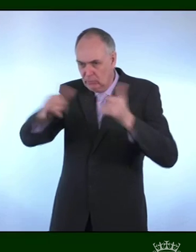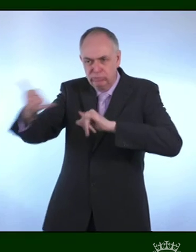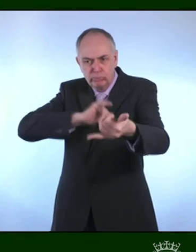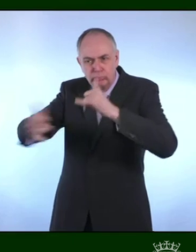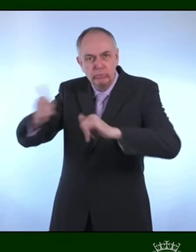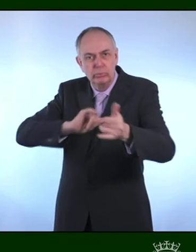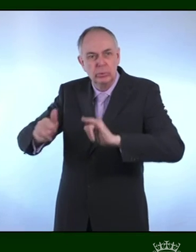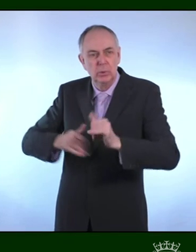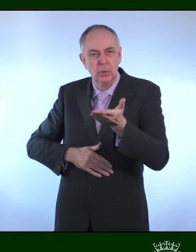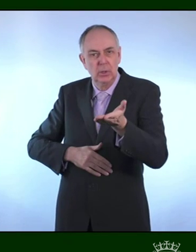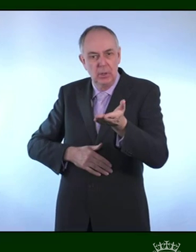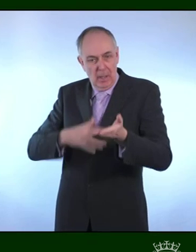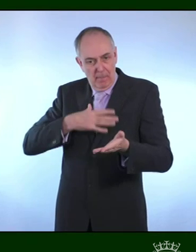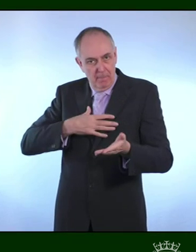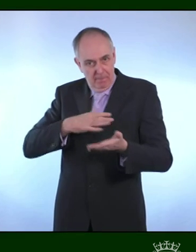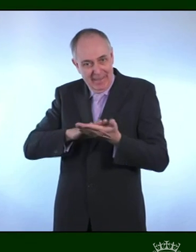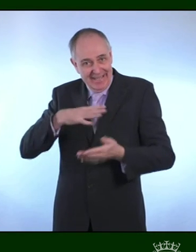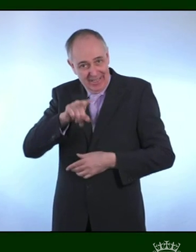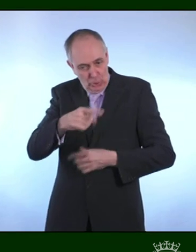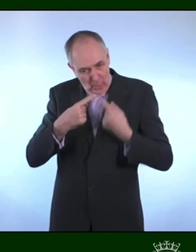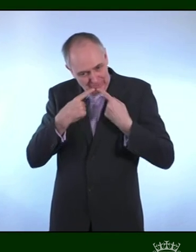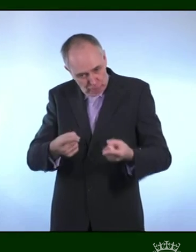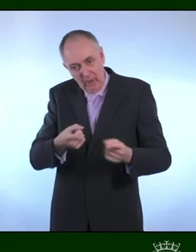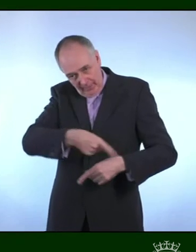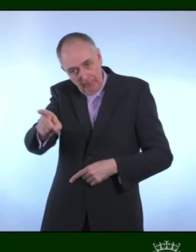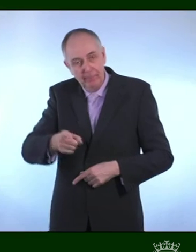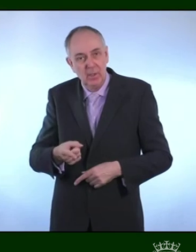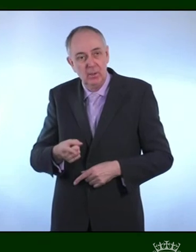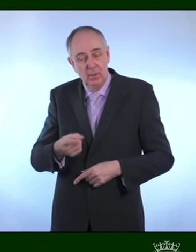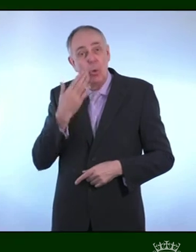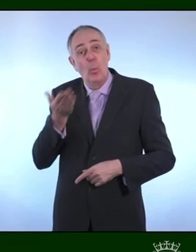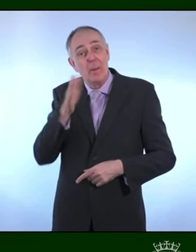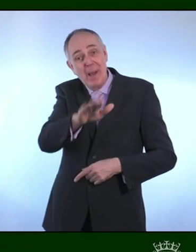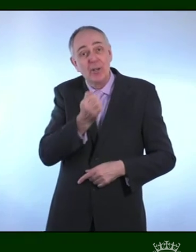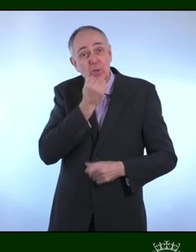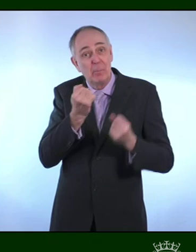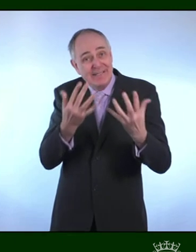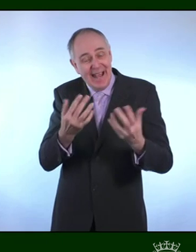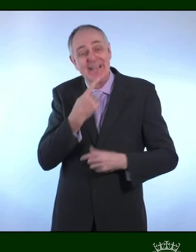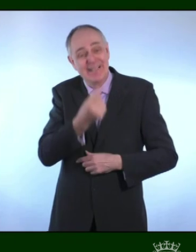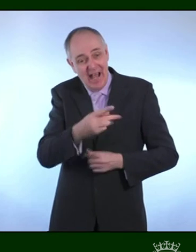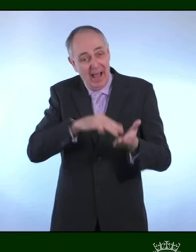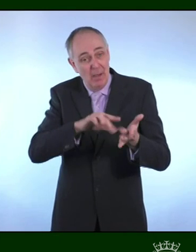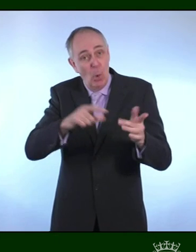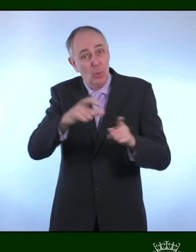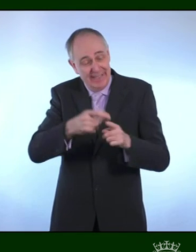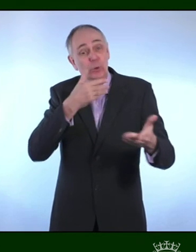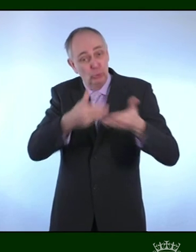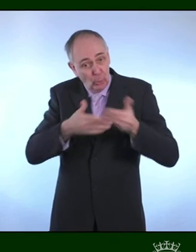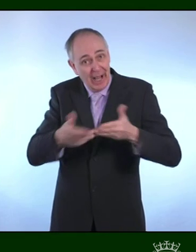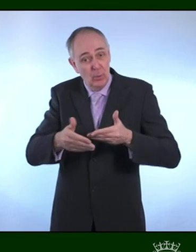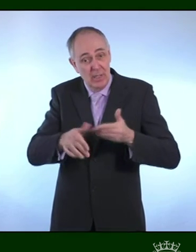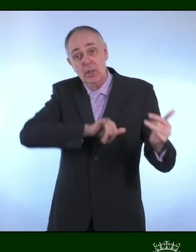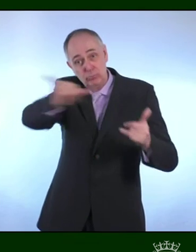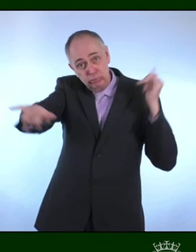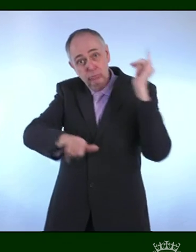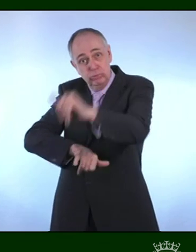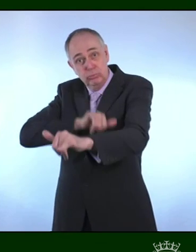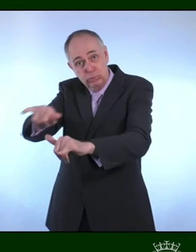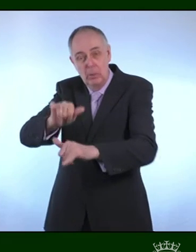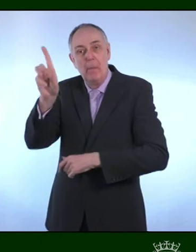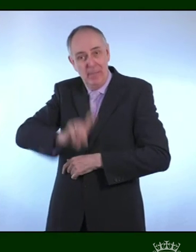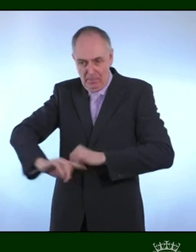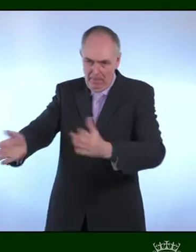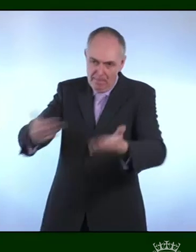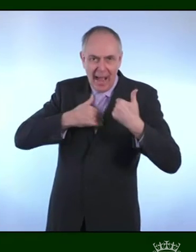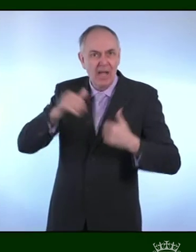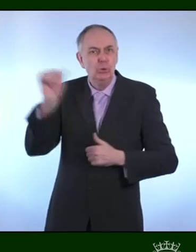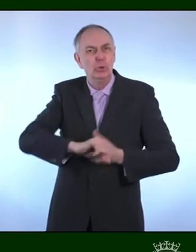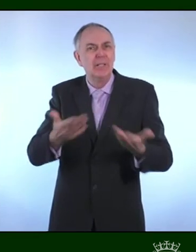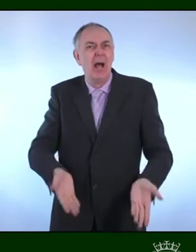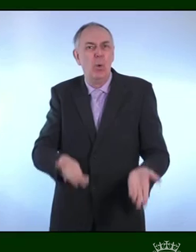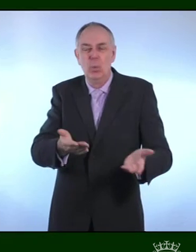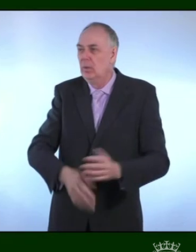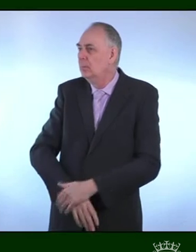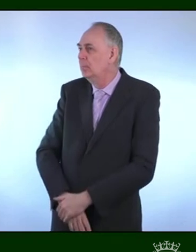What it needs, Prime Minister, is your instruction to do that, so when you go back to Downing Street, will you get on to the Ministry of Defence and tell it to get the airlift started and bring our people home?